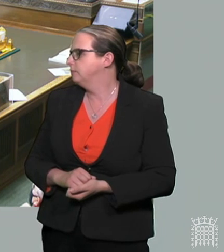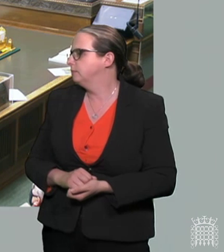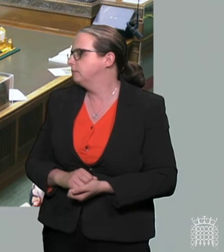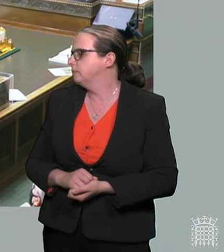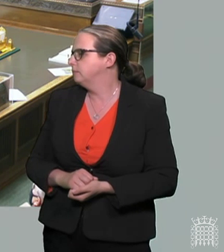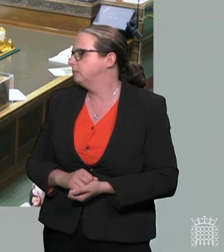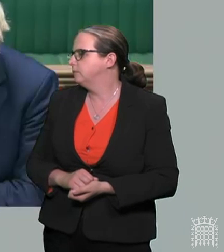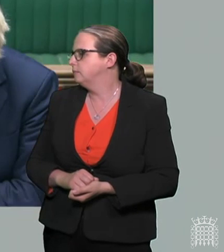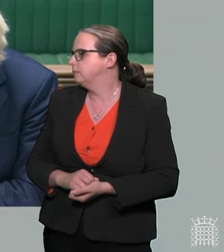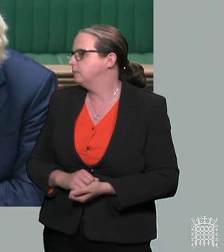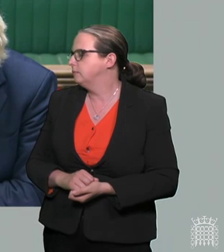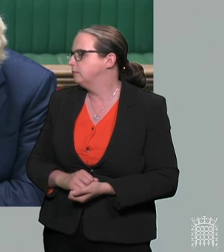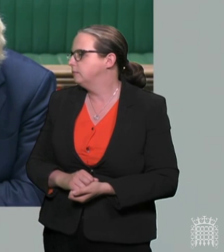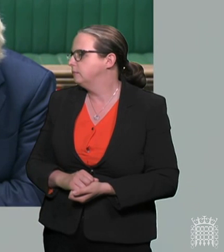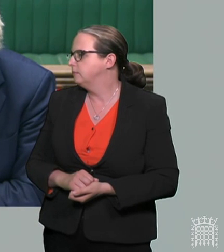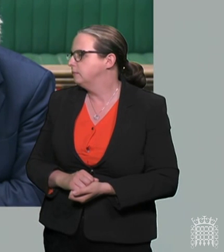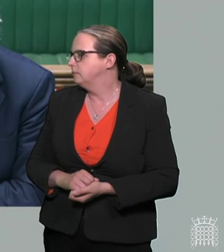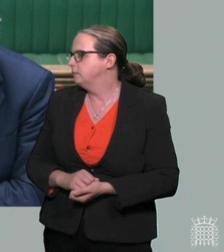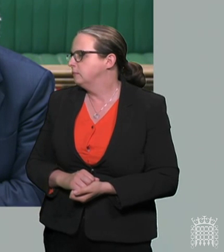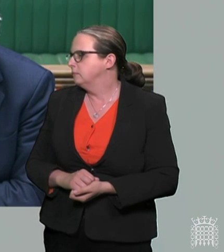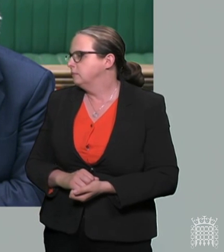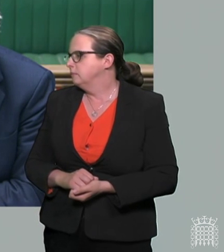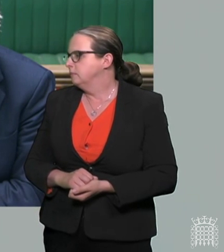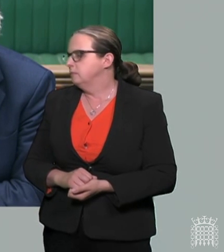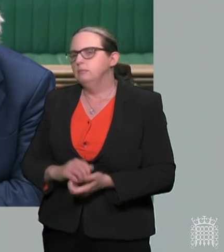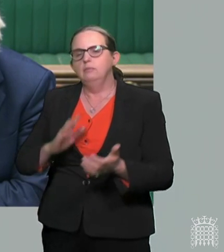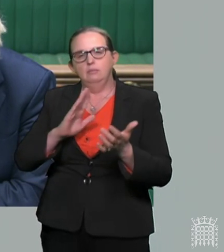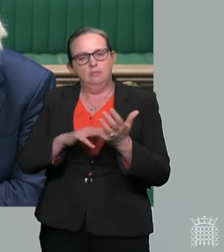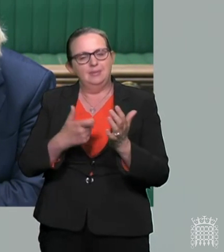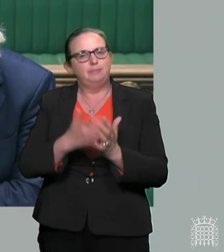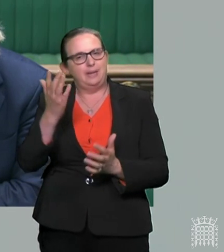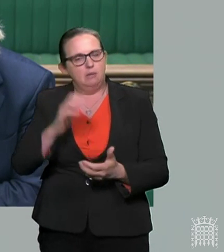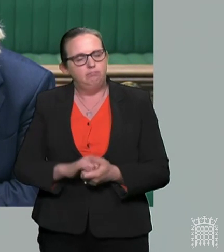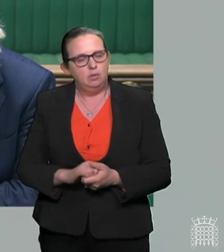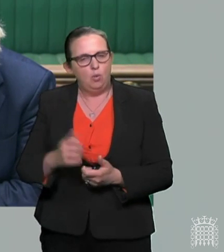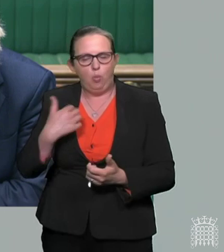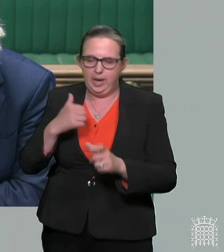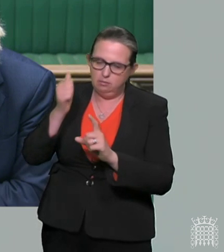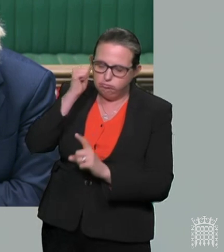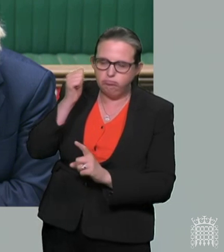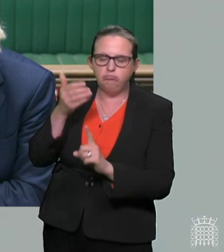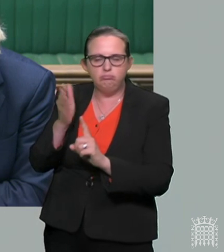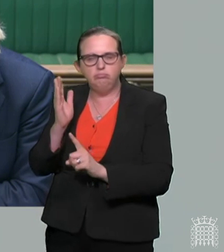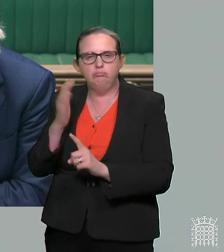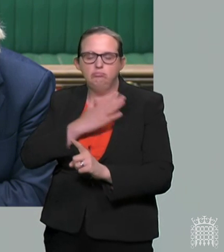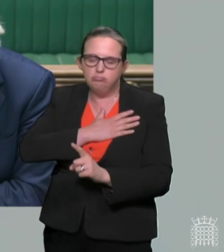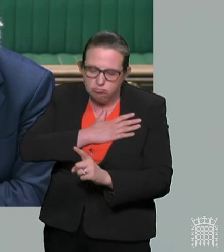I think that the whole House will acknowledge the suffering of victims like Julie and their families.